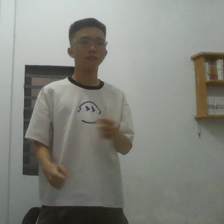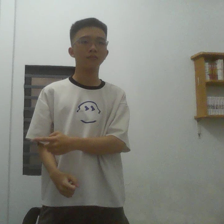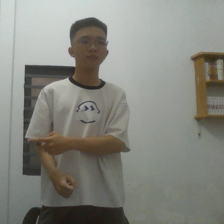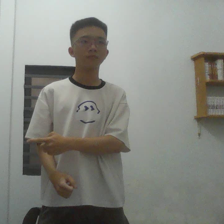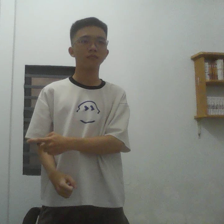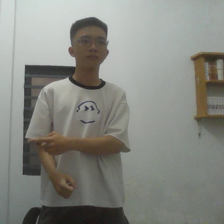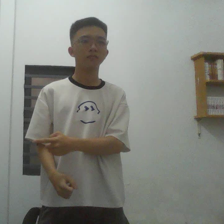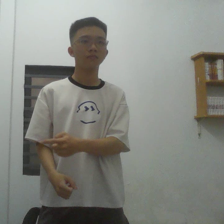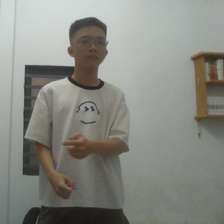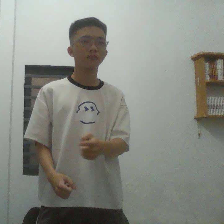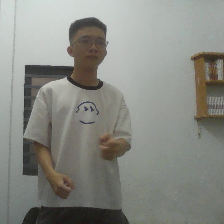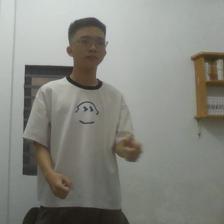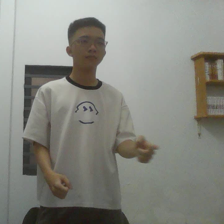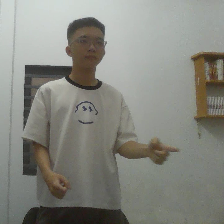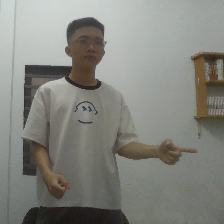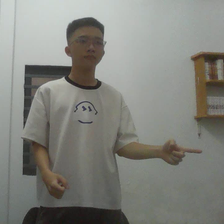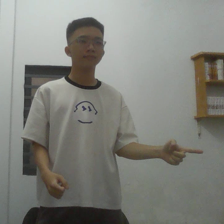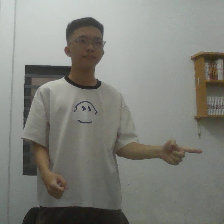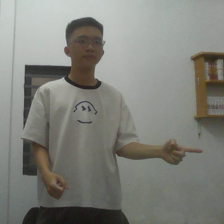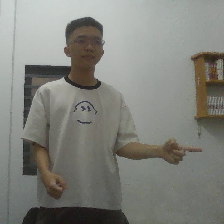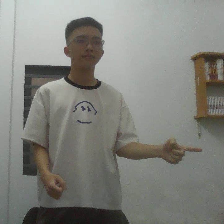cac ban